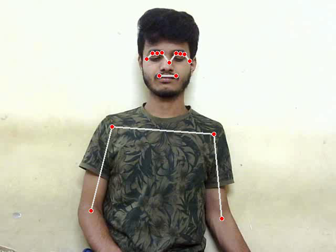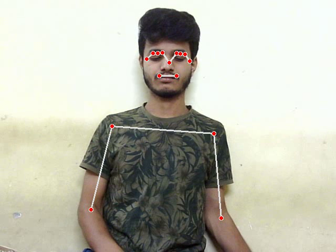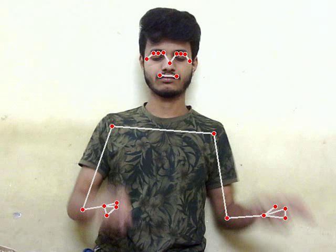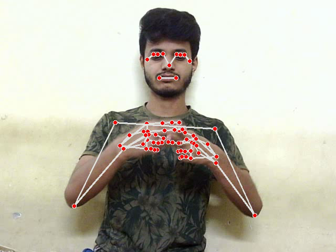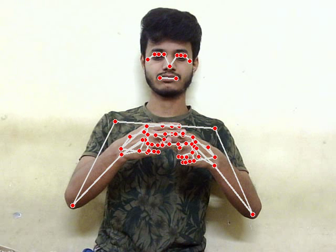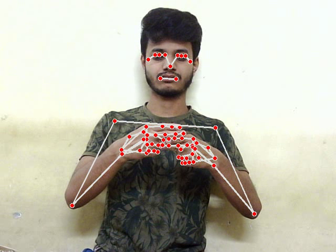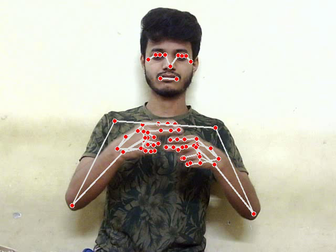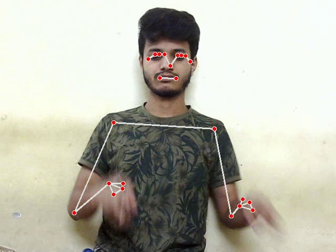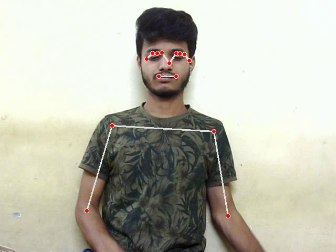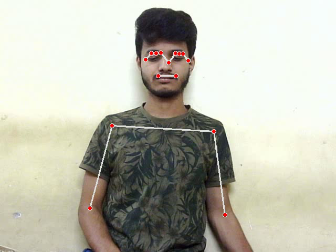name